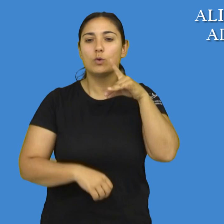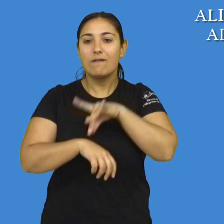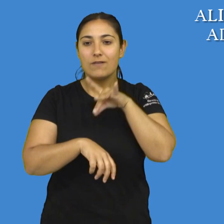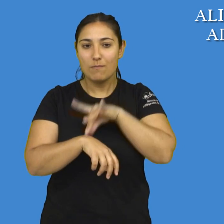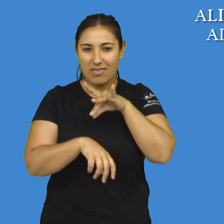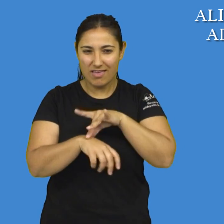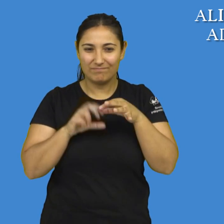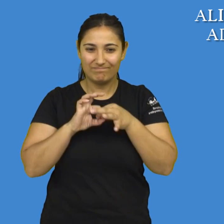enfermo